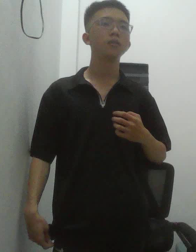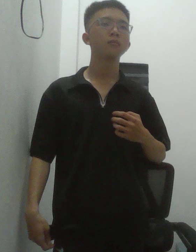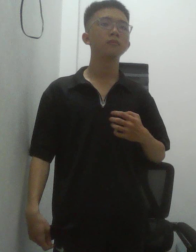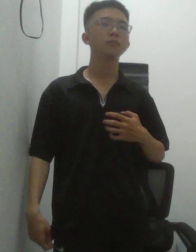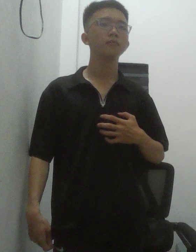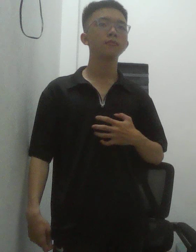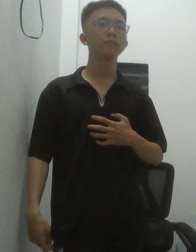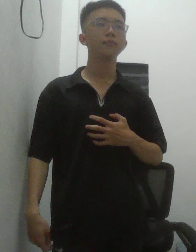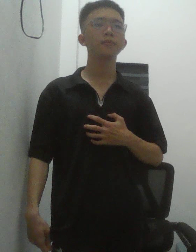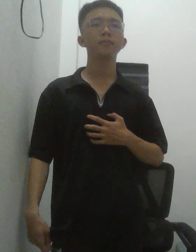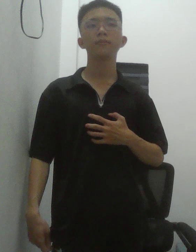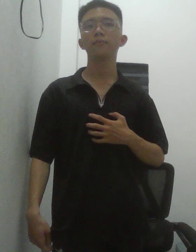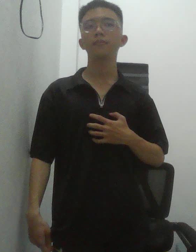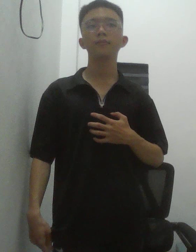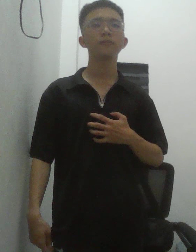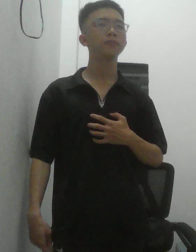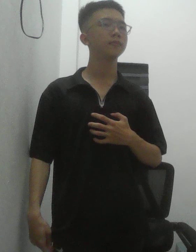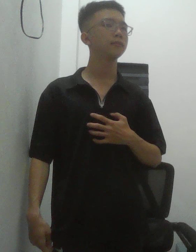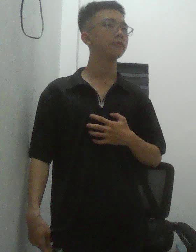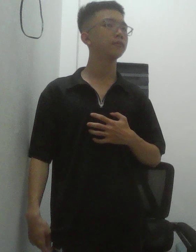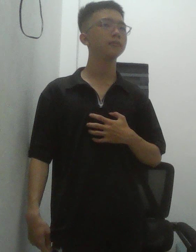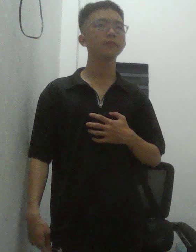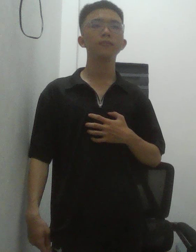khong thich